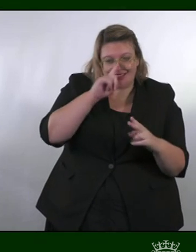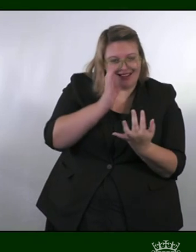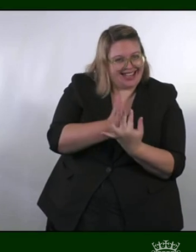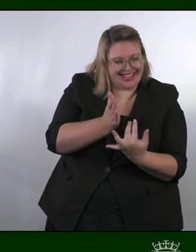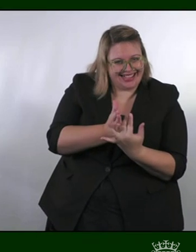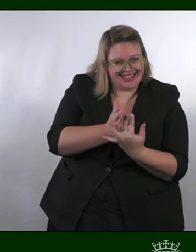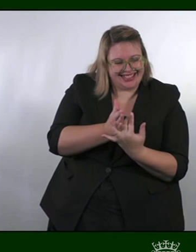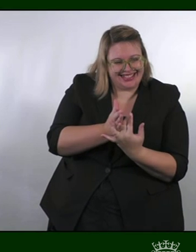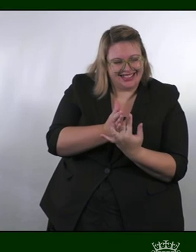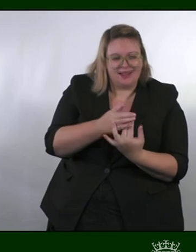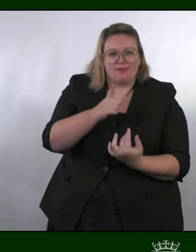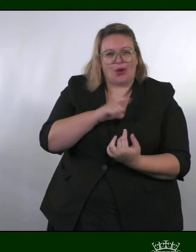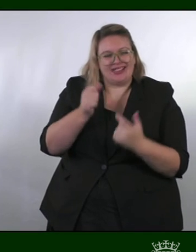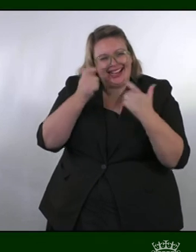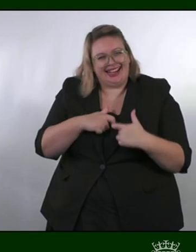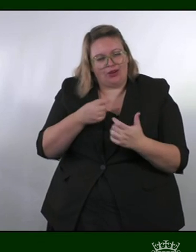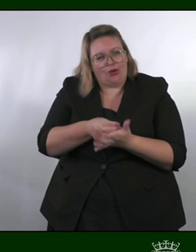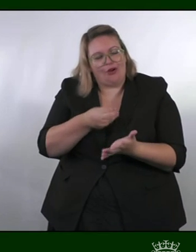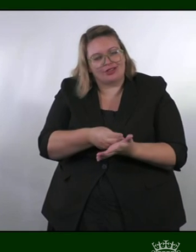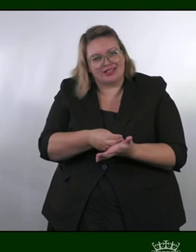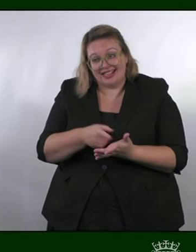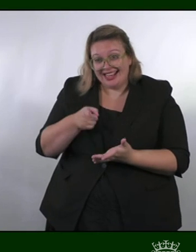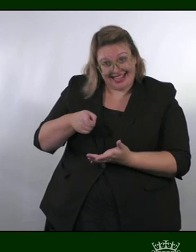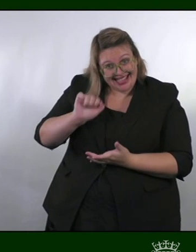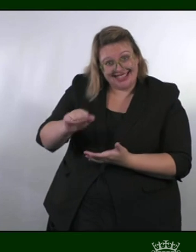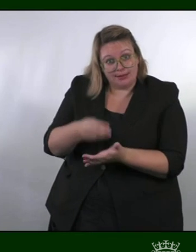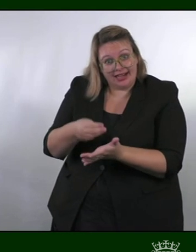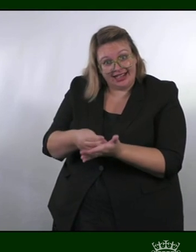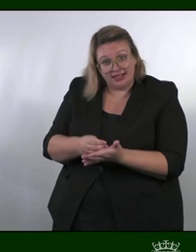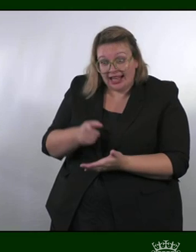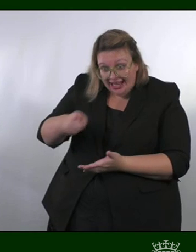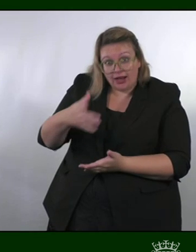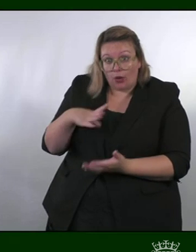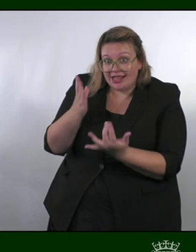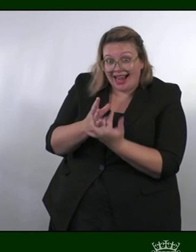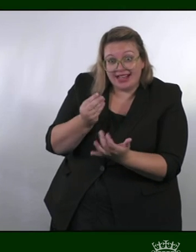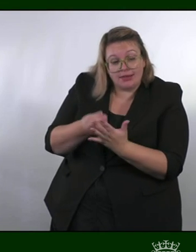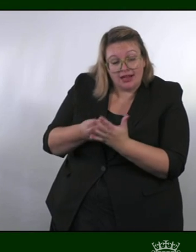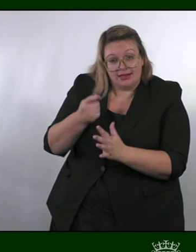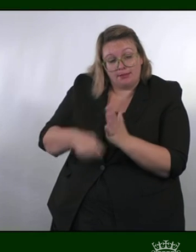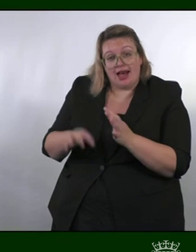This is Mikey’s own money. He wants to use it to buy a specially adapted tricycle.